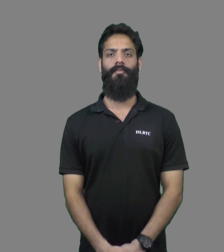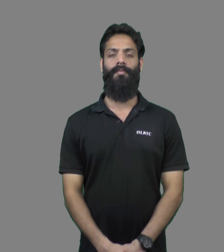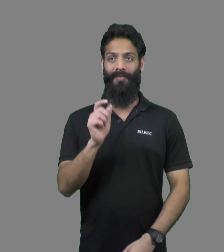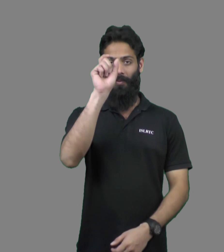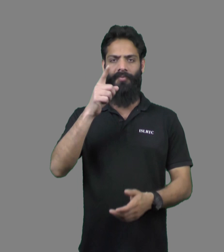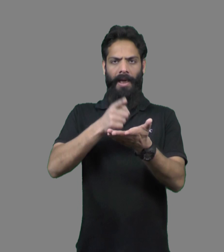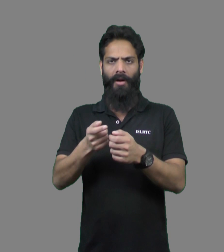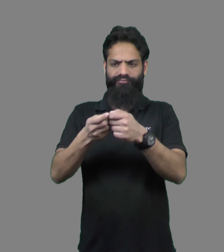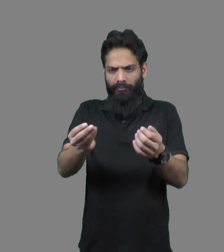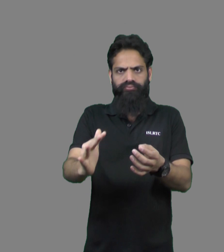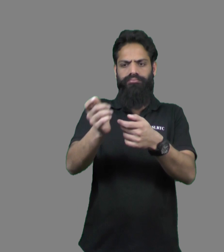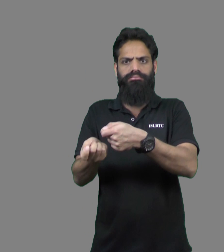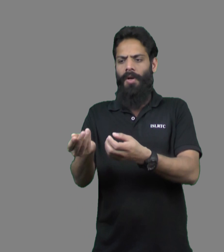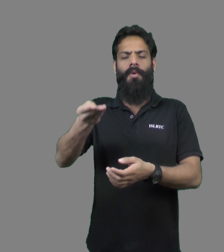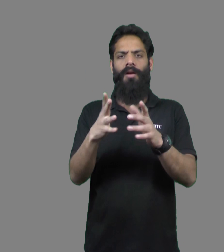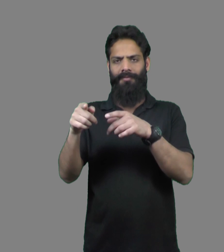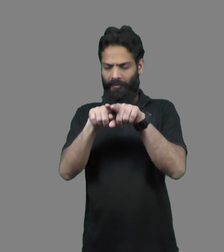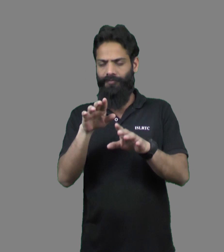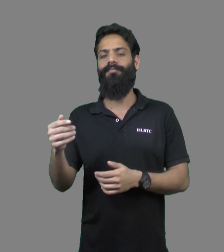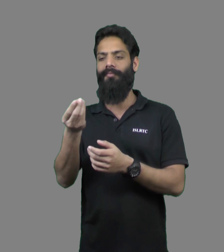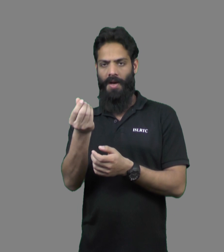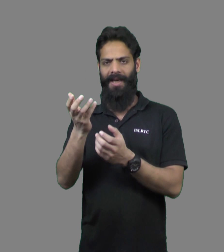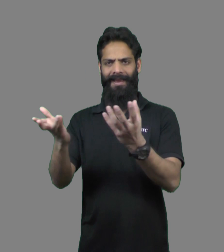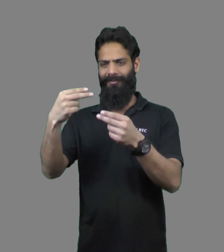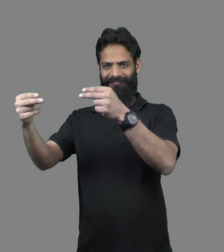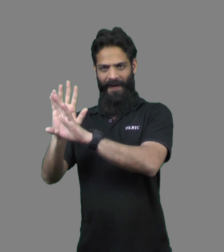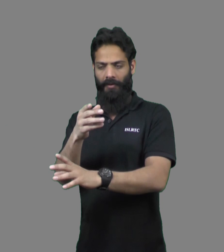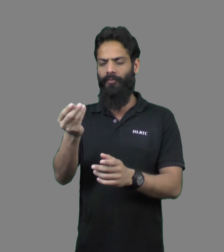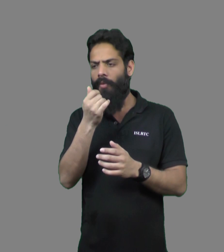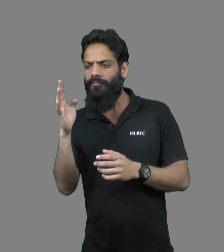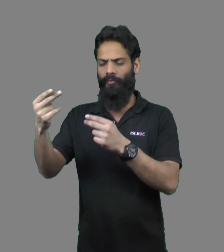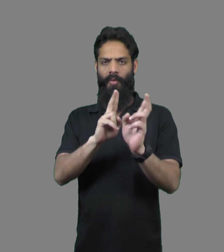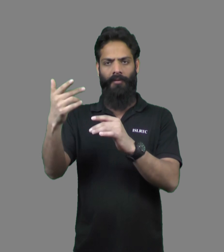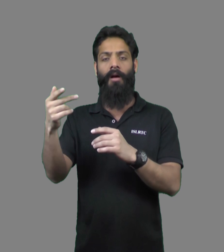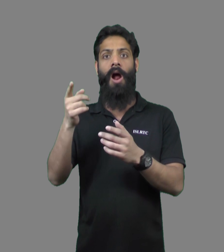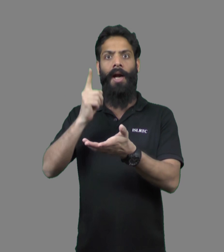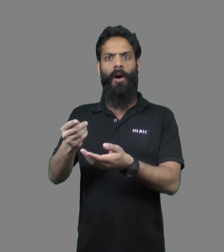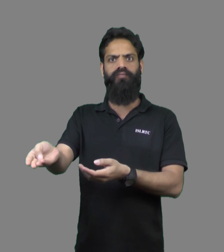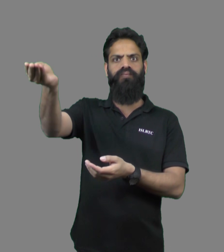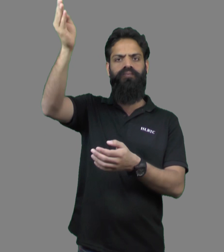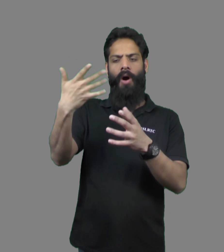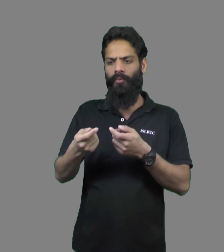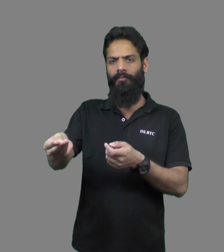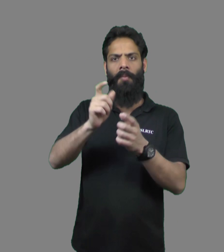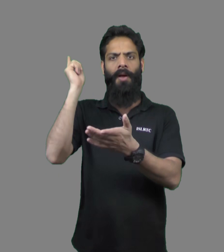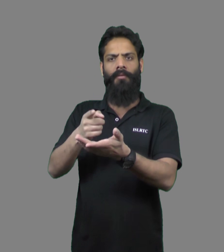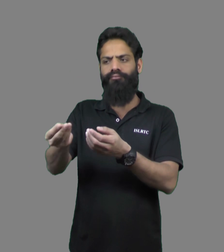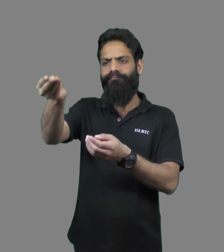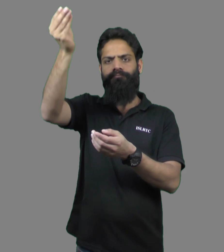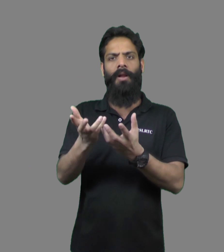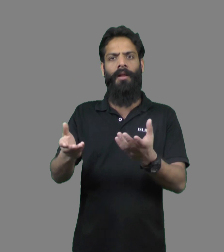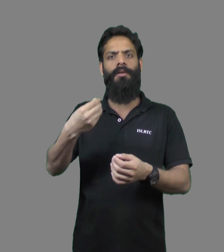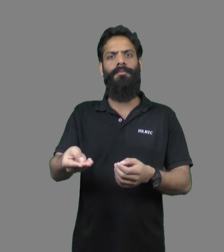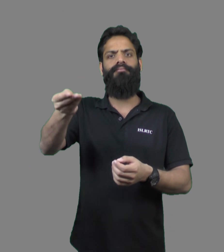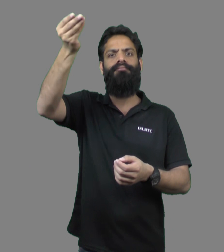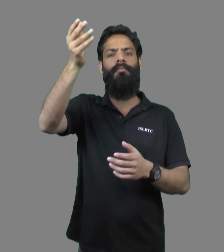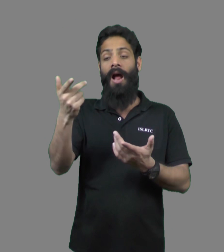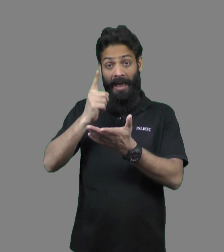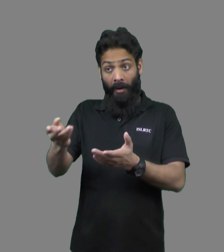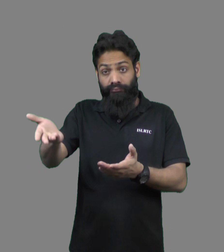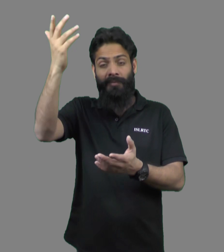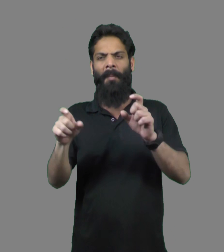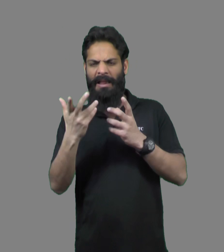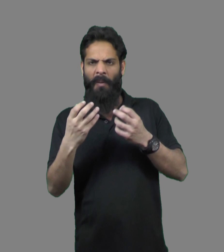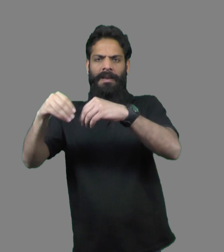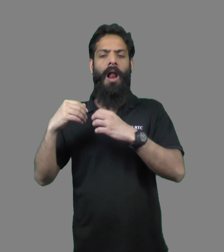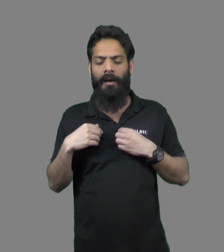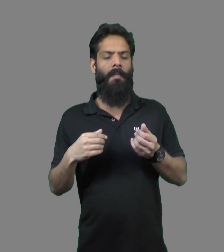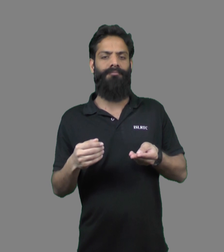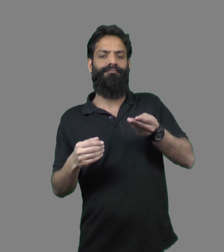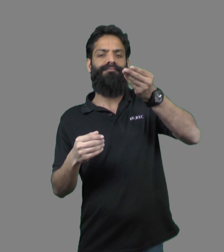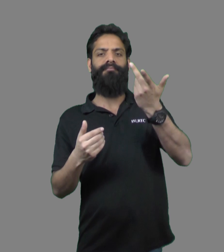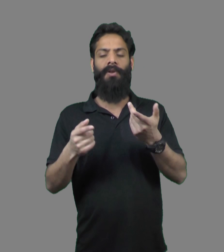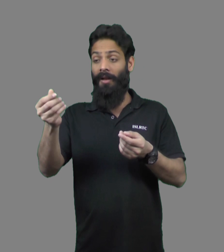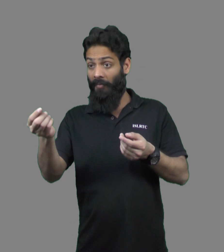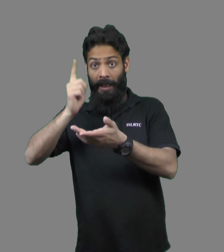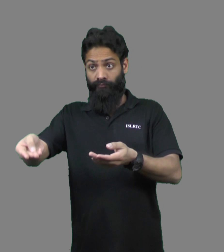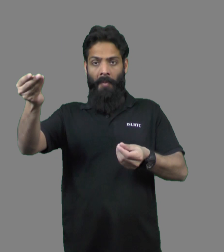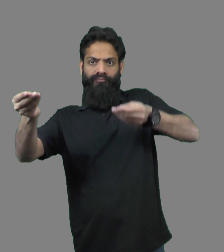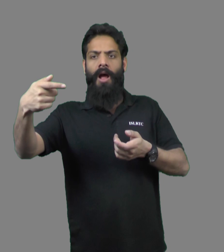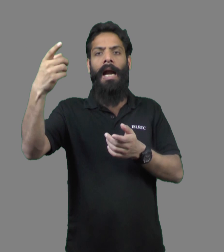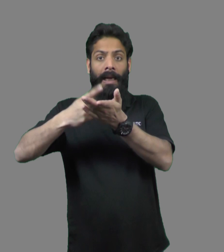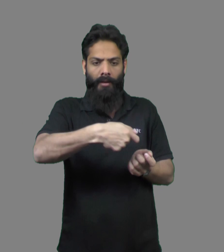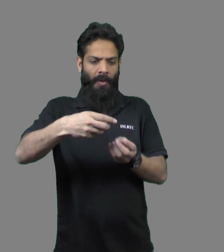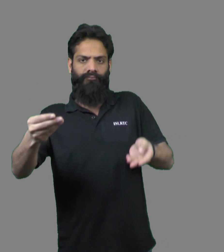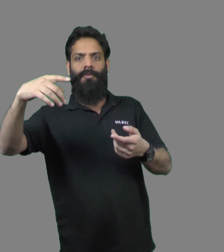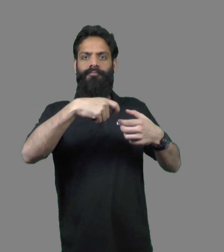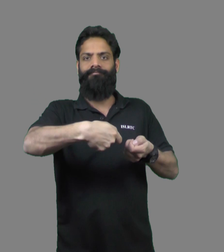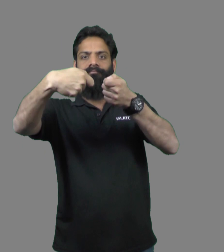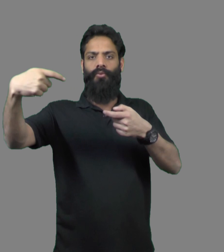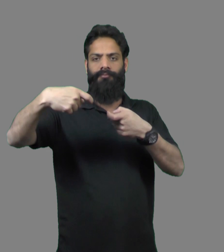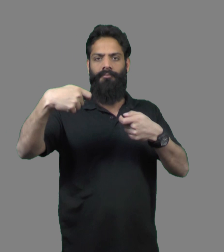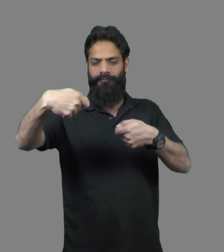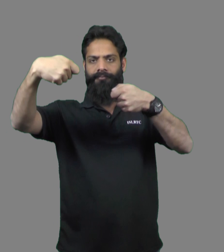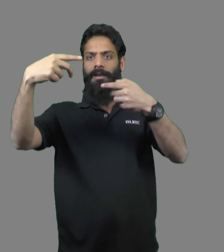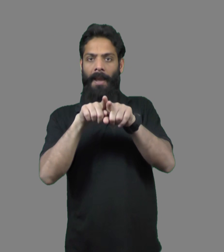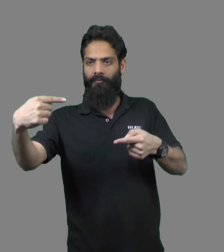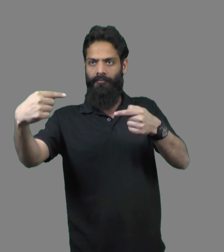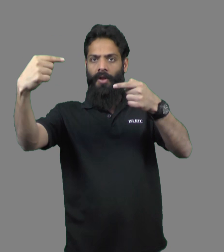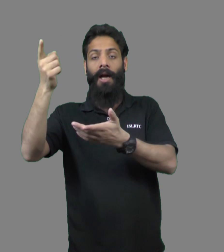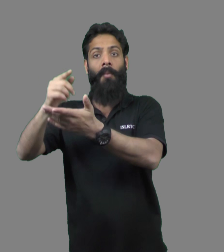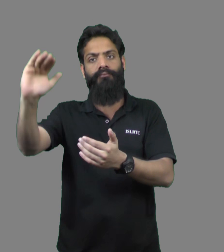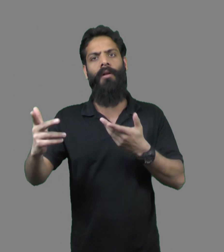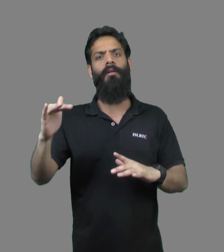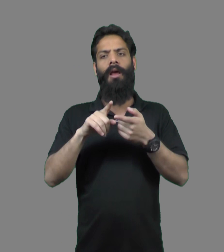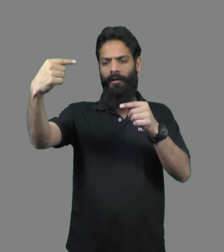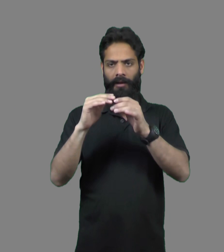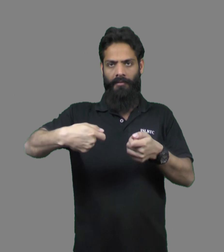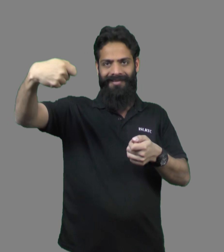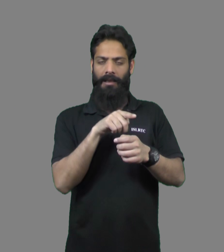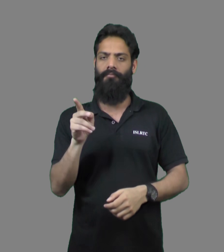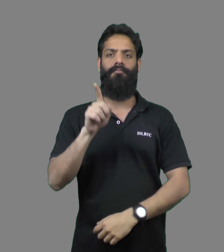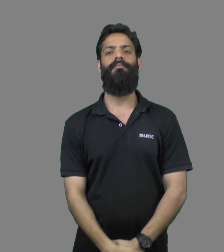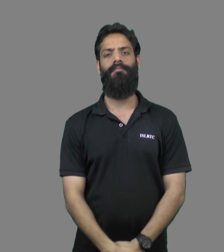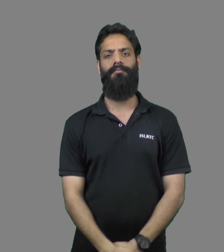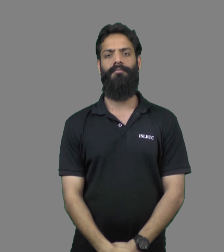Demand Pull Inflation